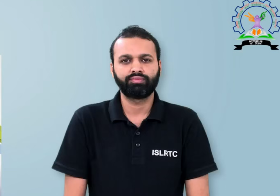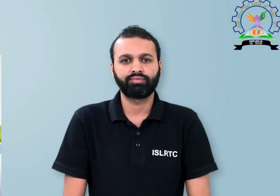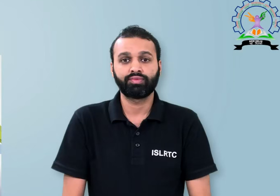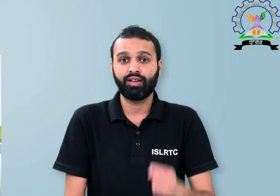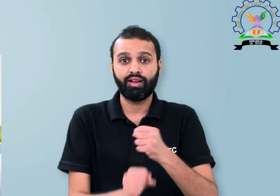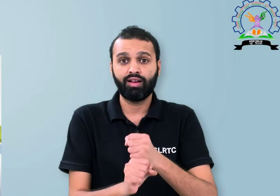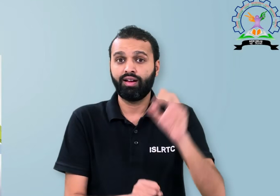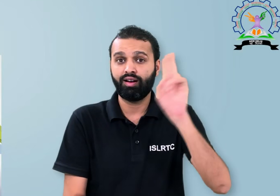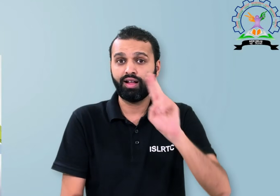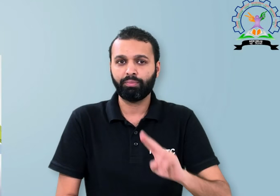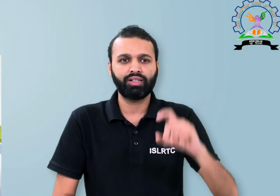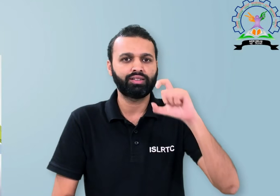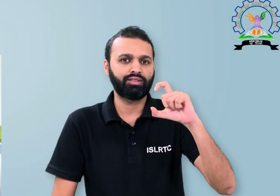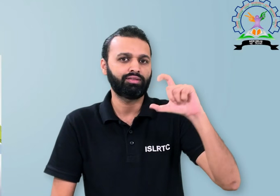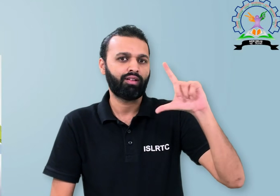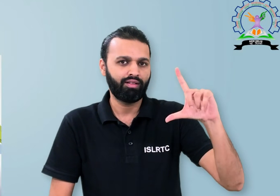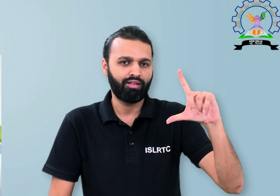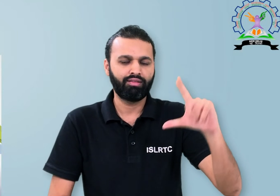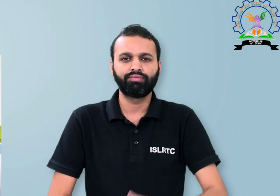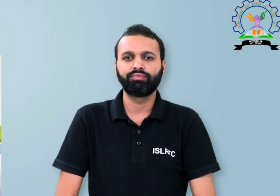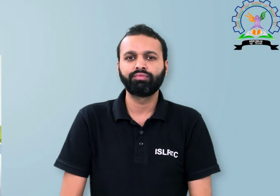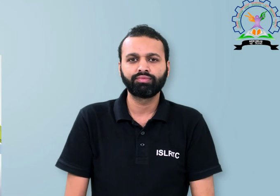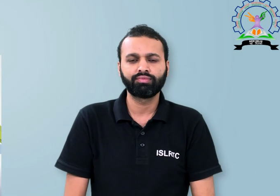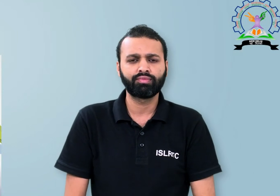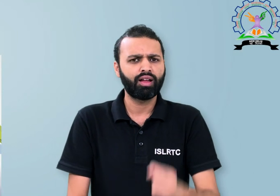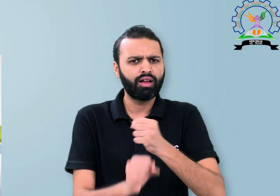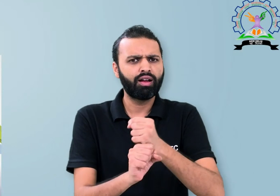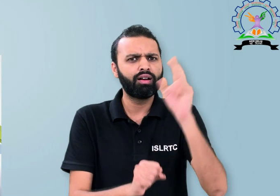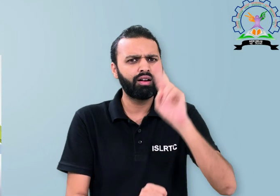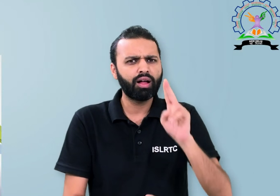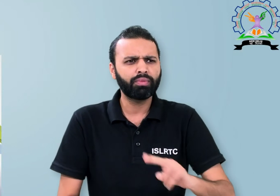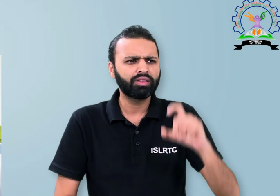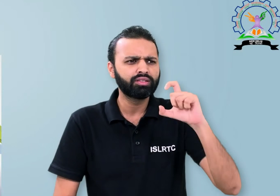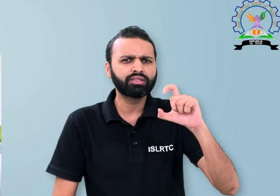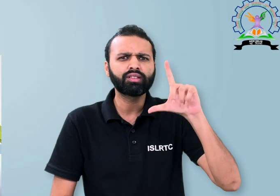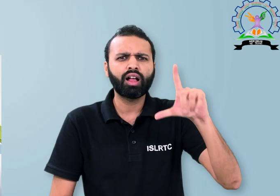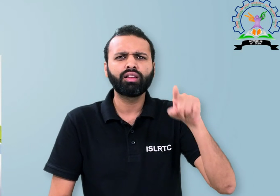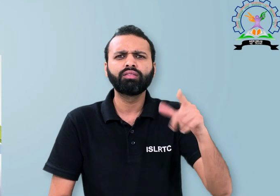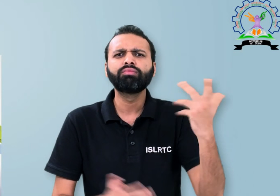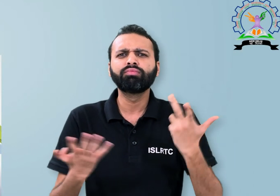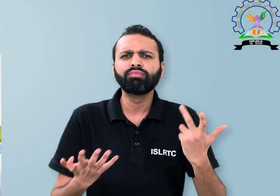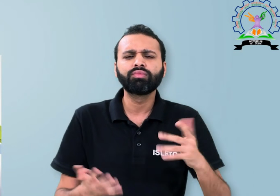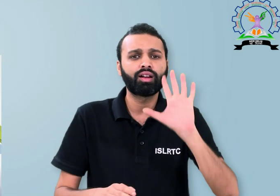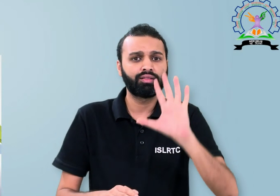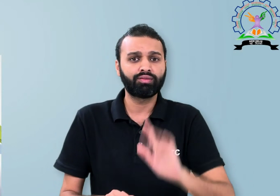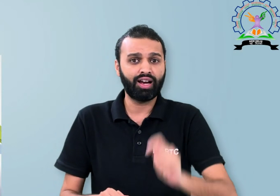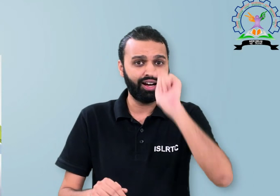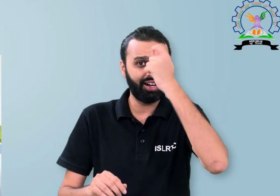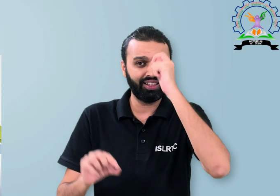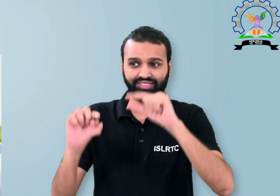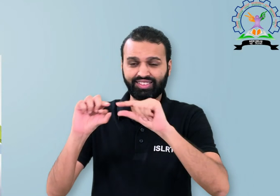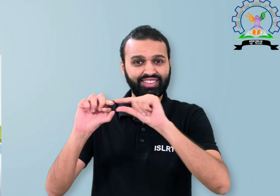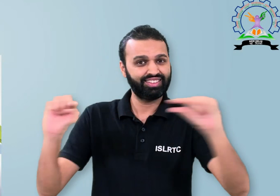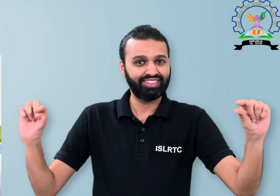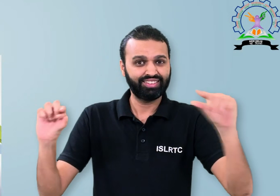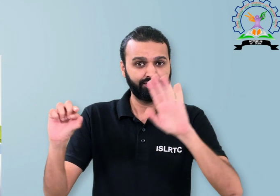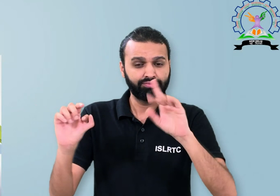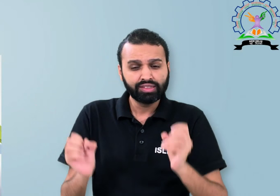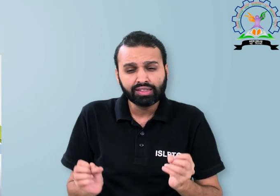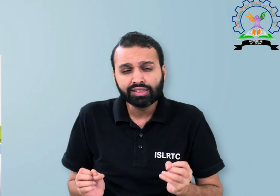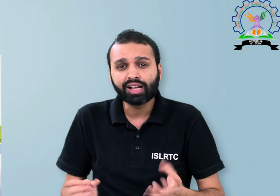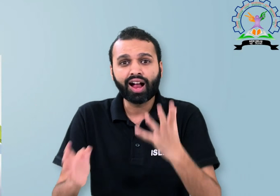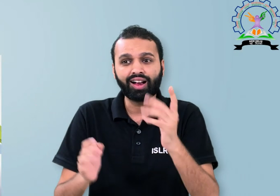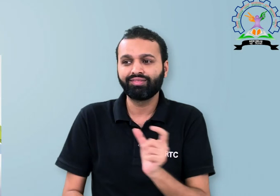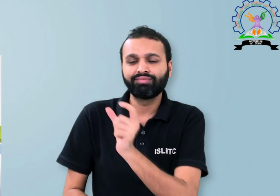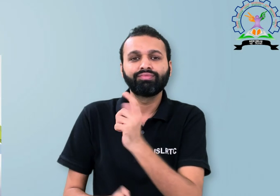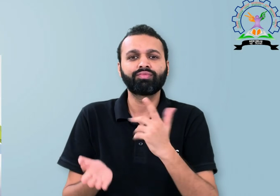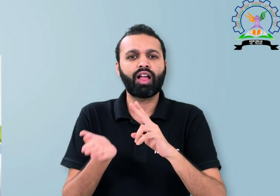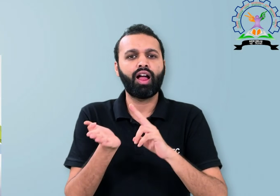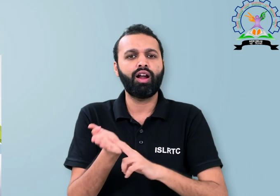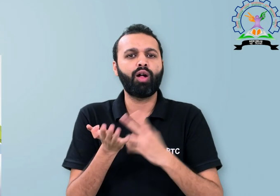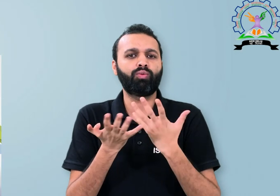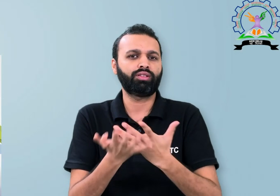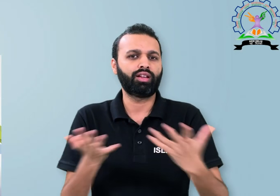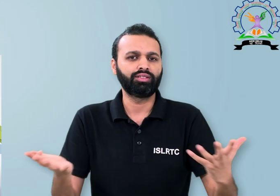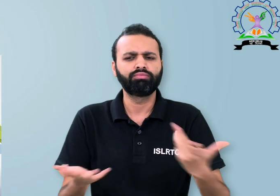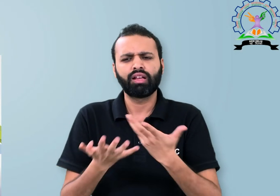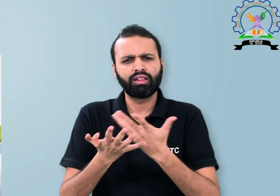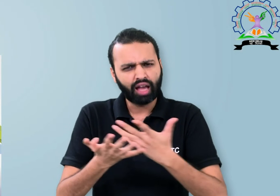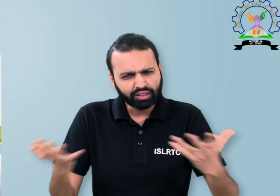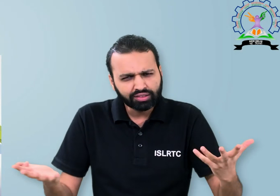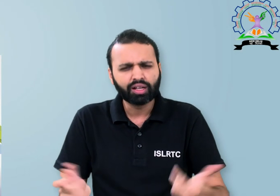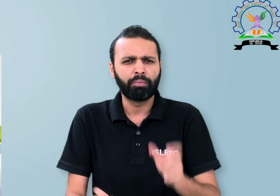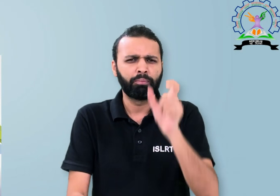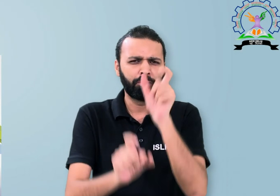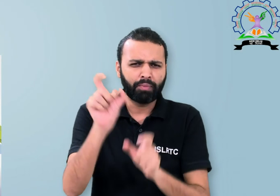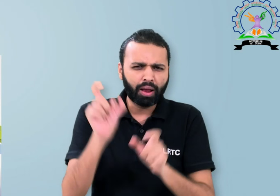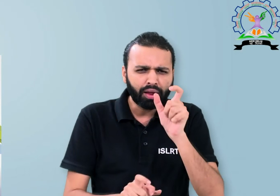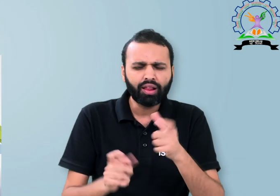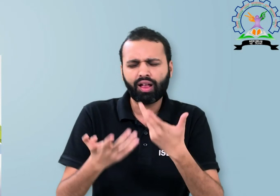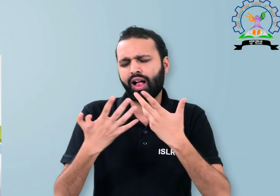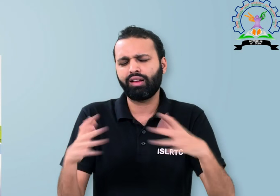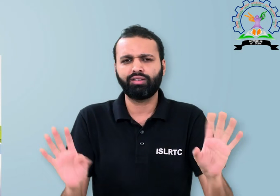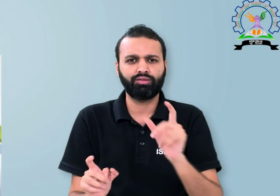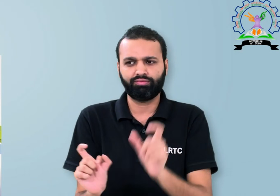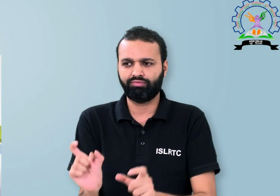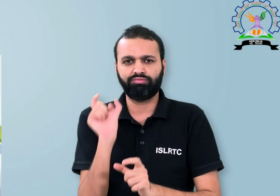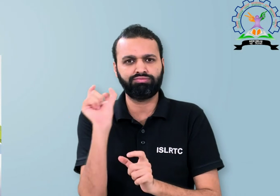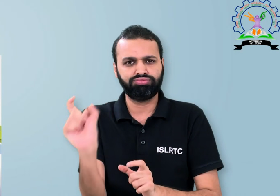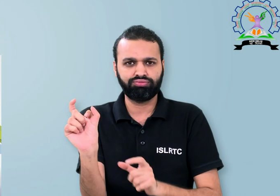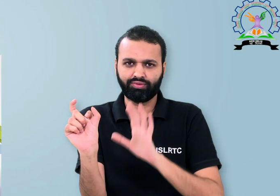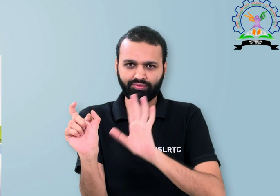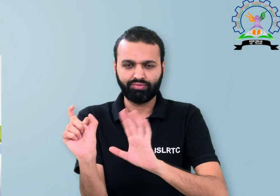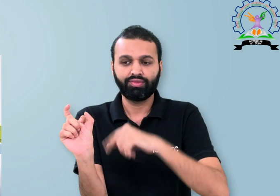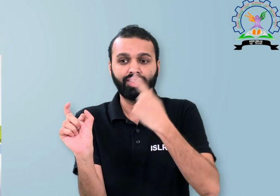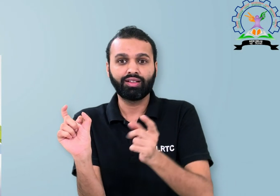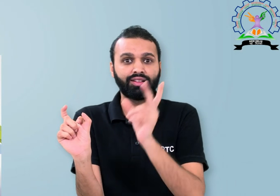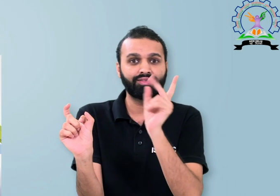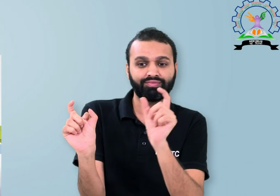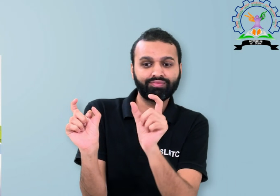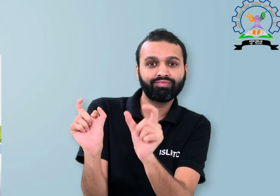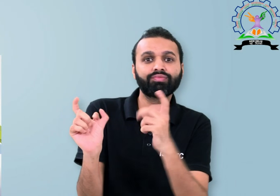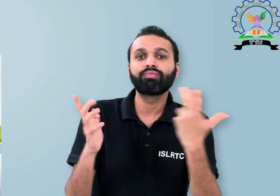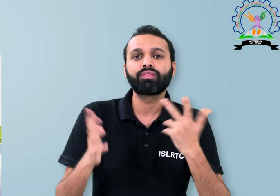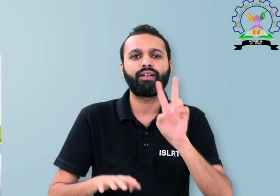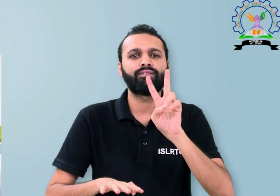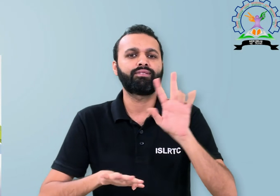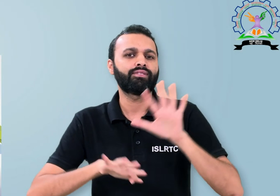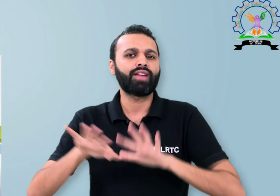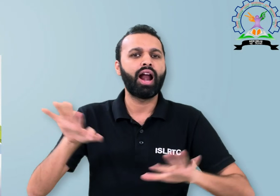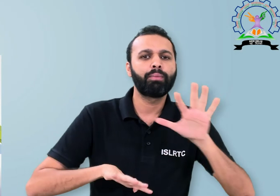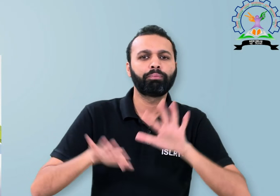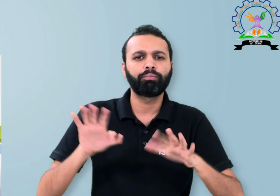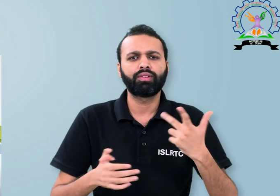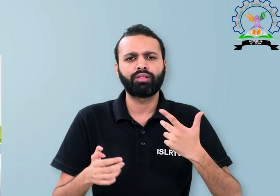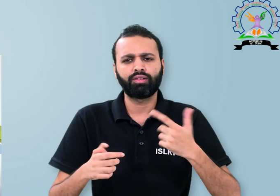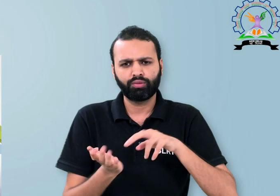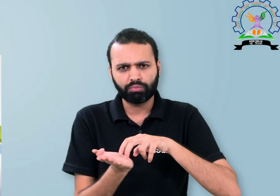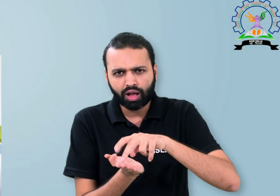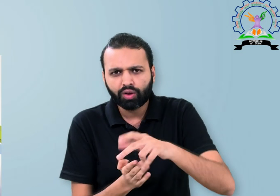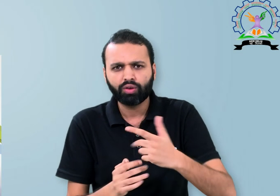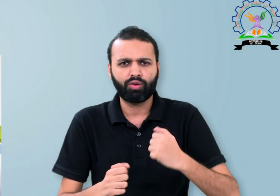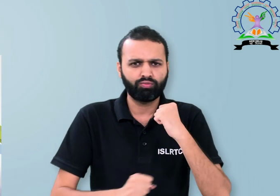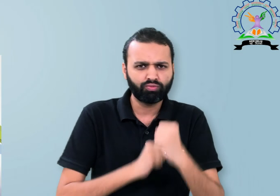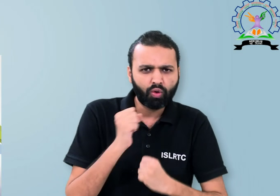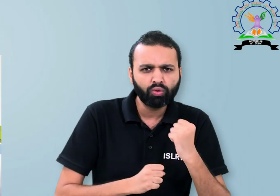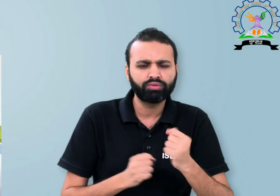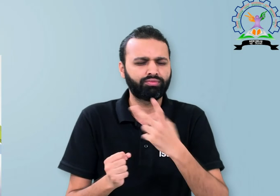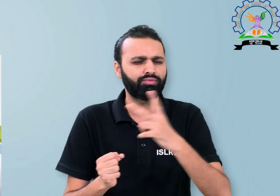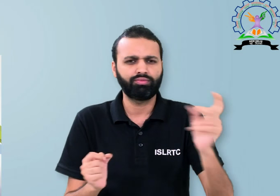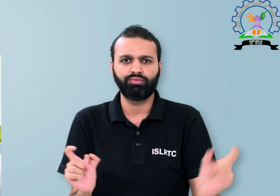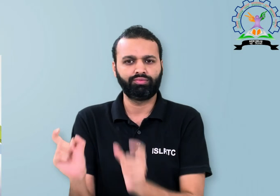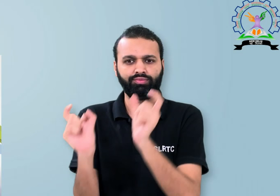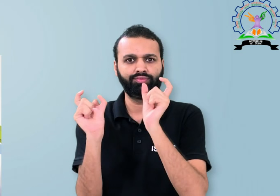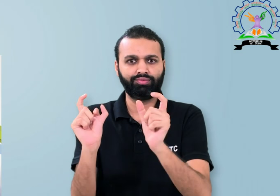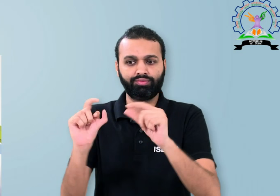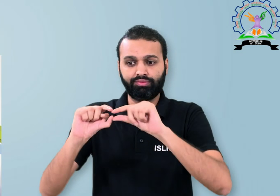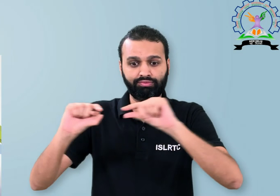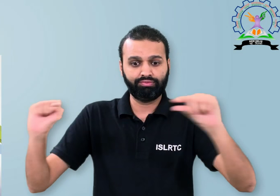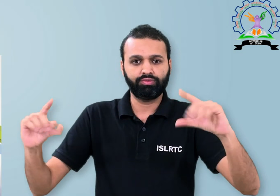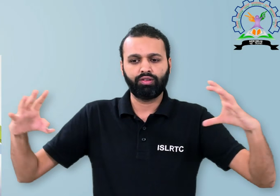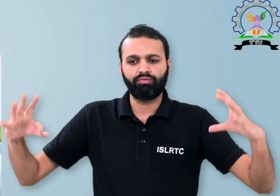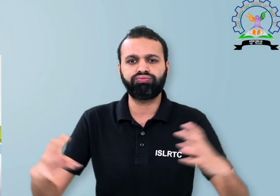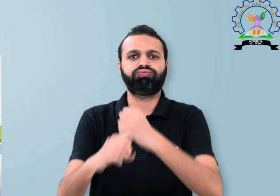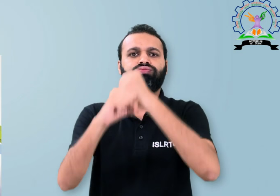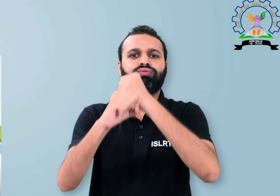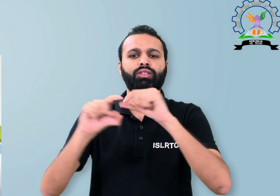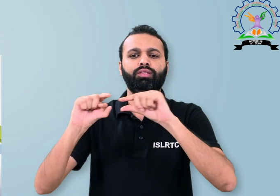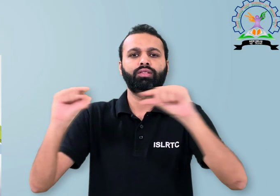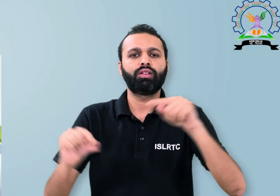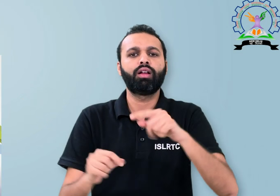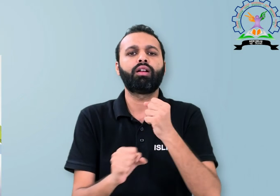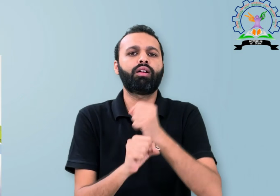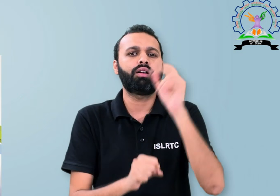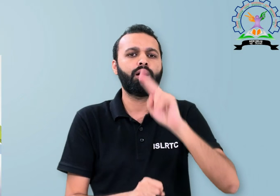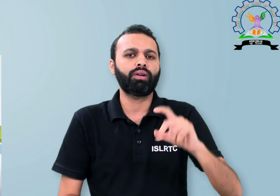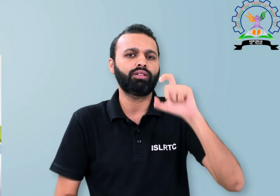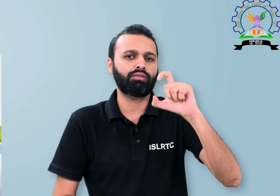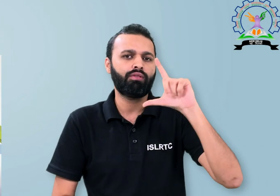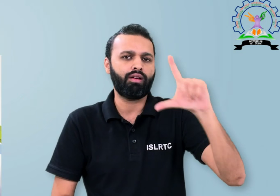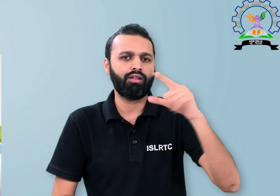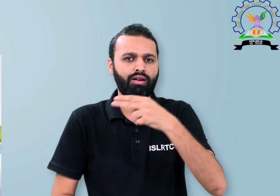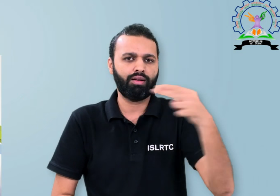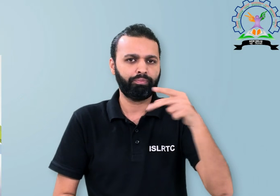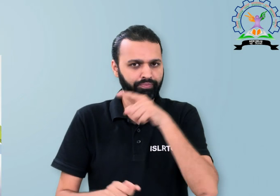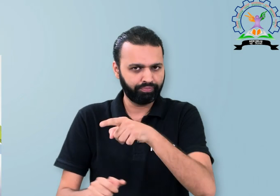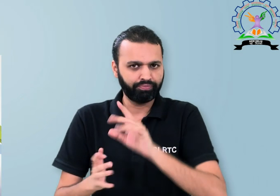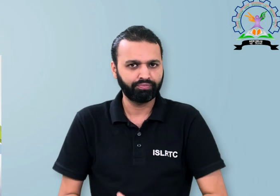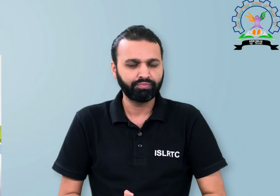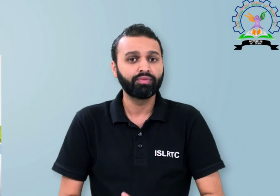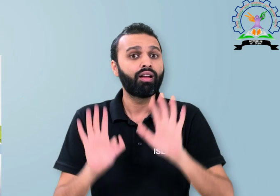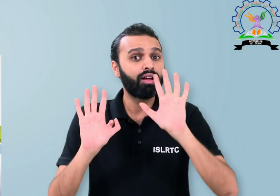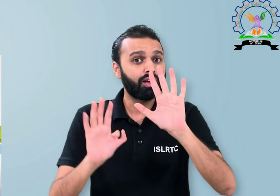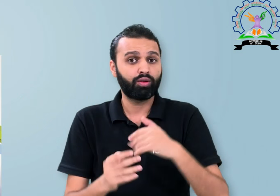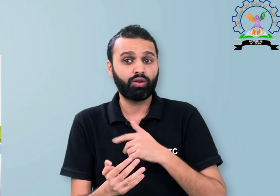Clause A clause is a group of words that contains a subject and a verb.